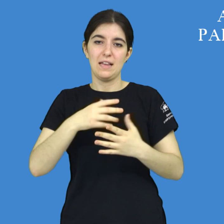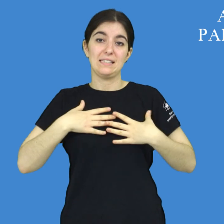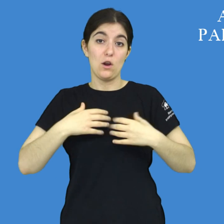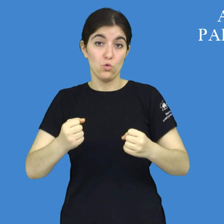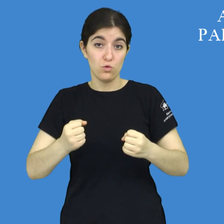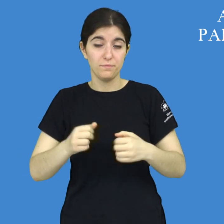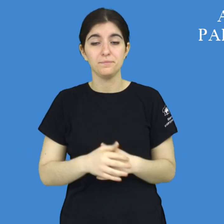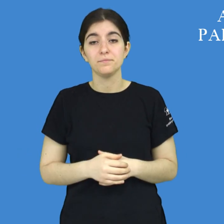sano